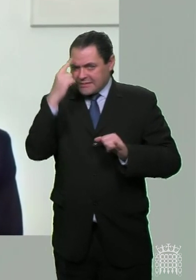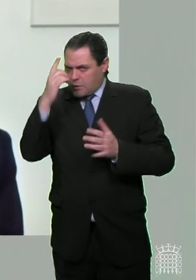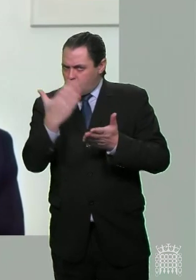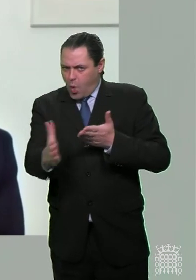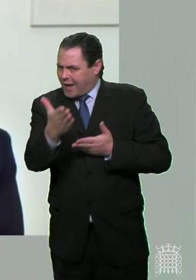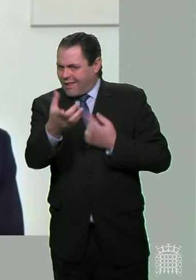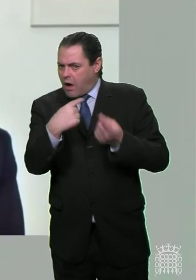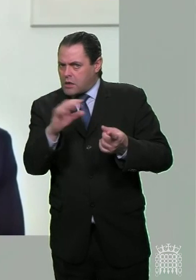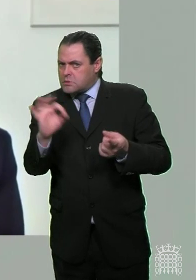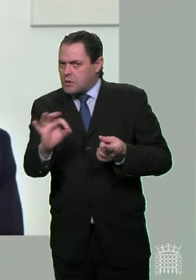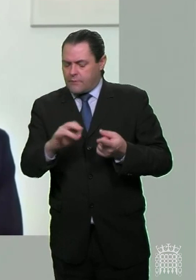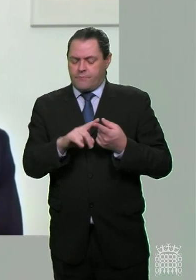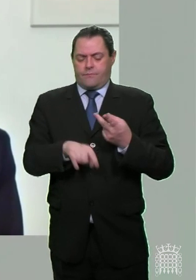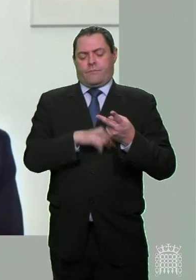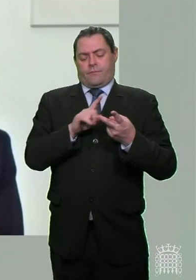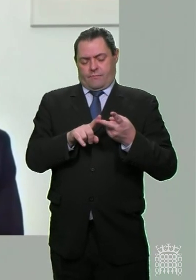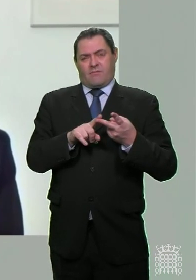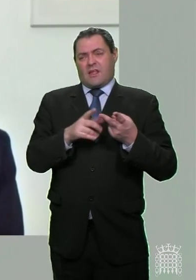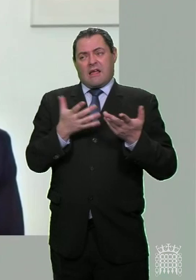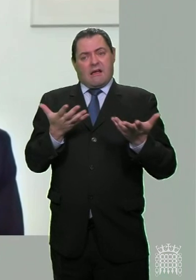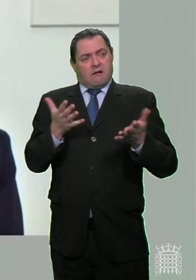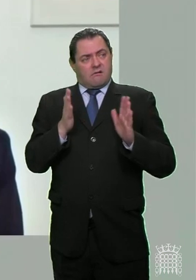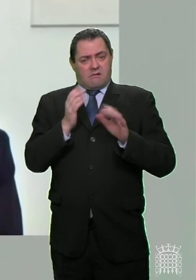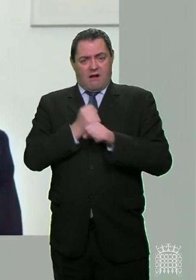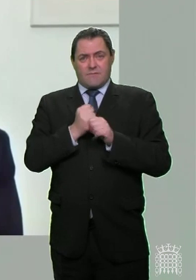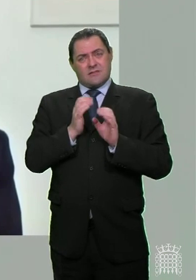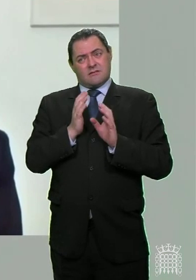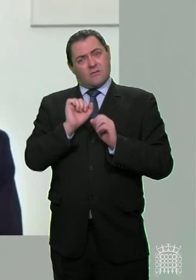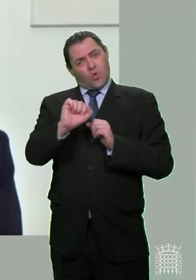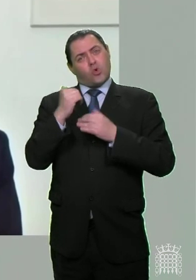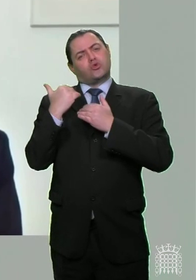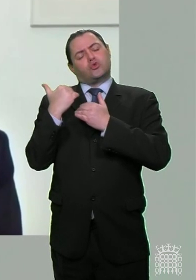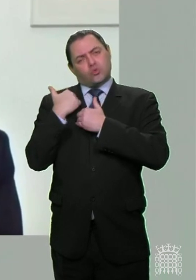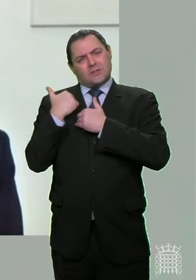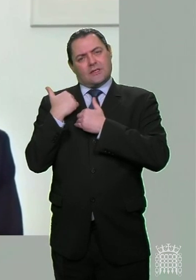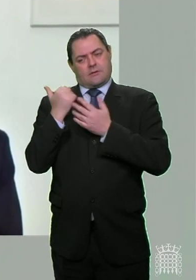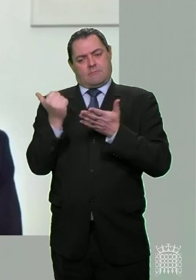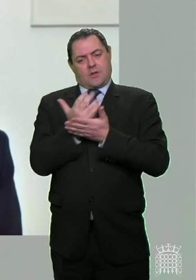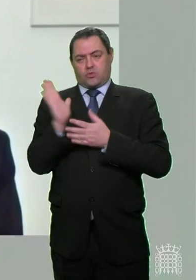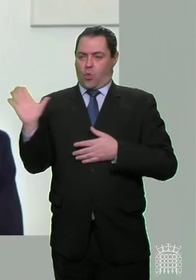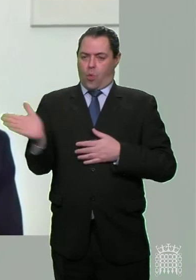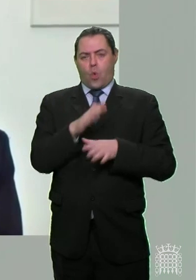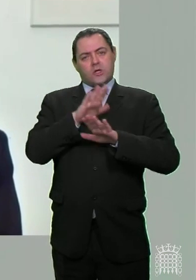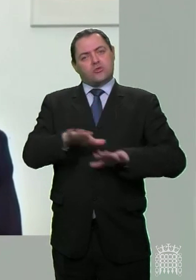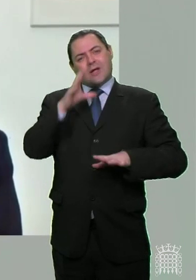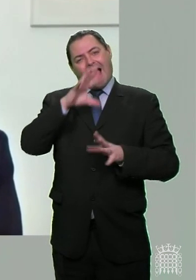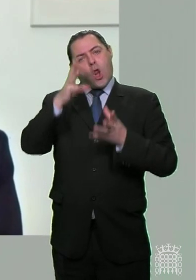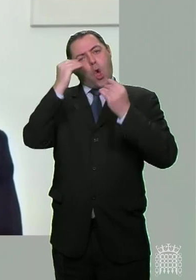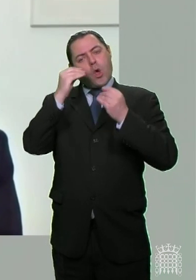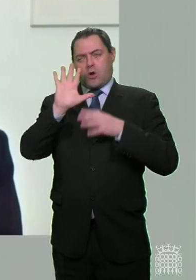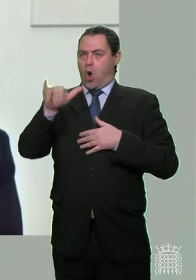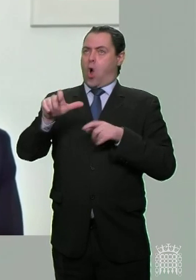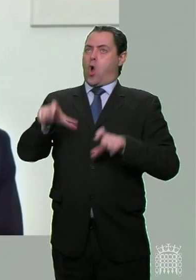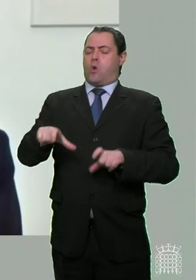In the meantime, the Government have a duty to ensure that every single child can learn from home.